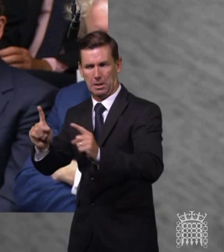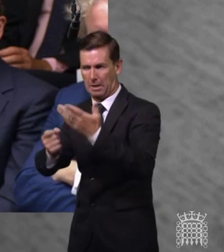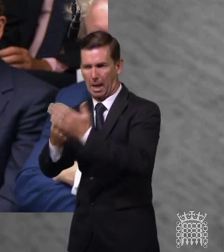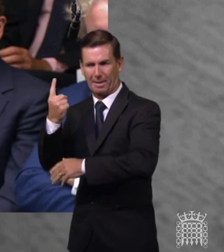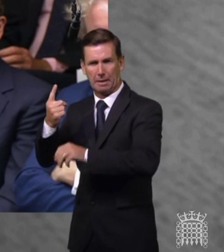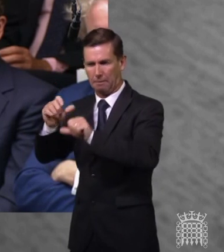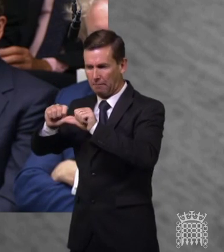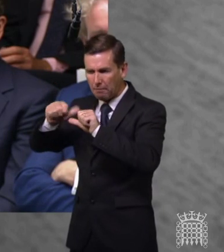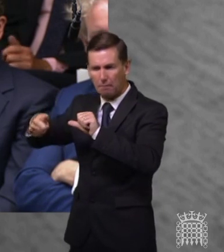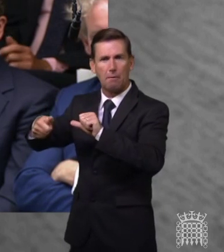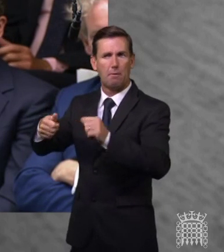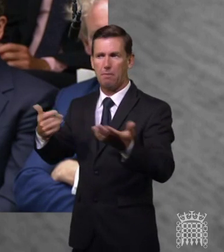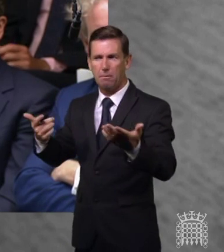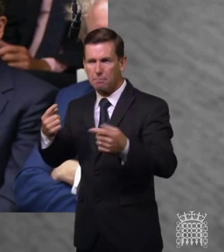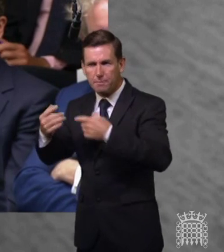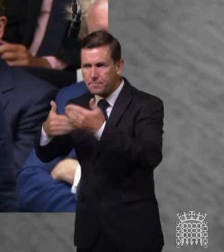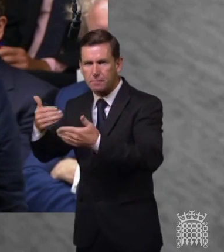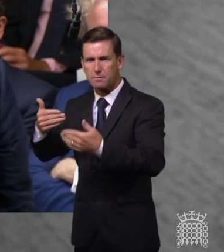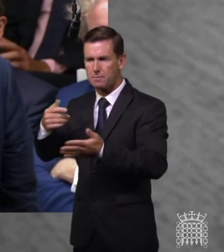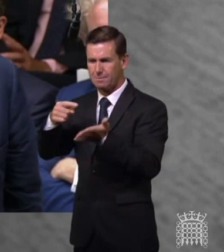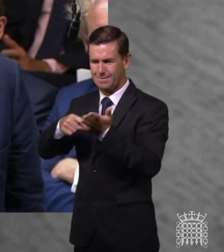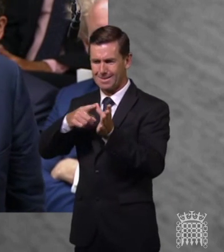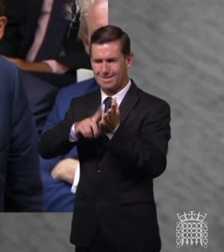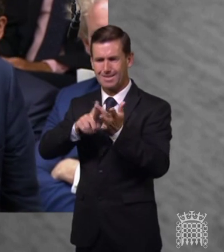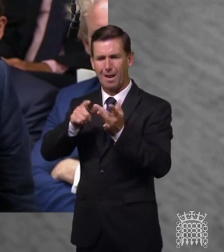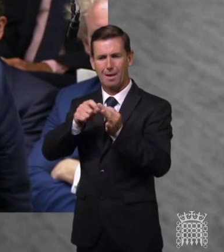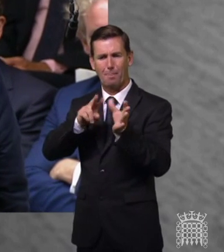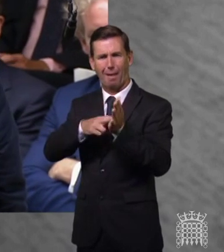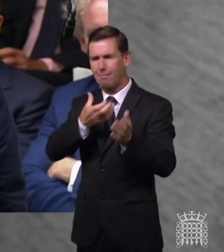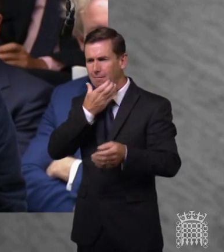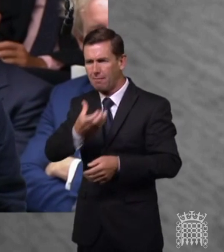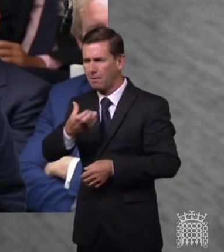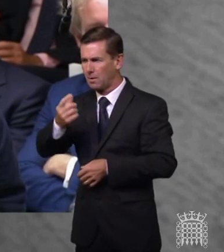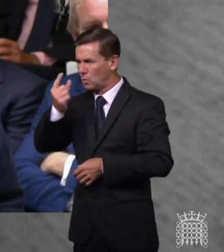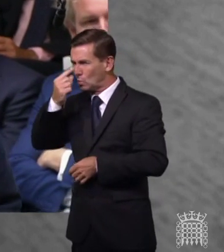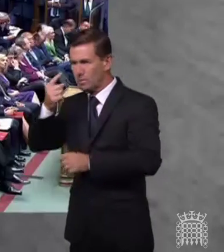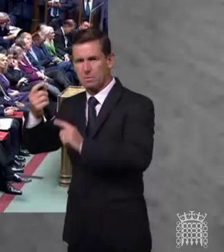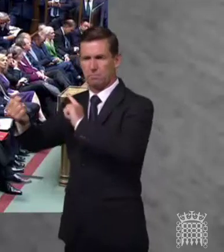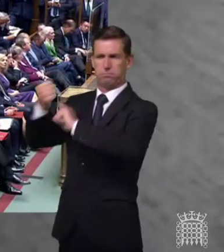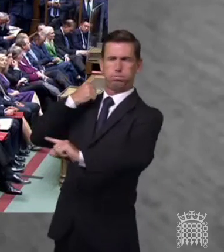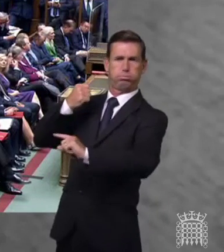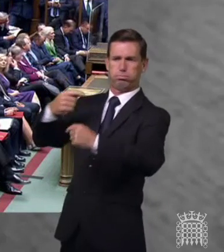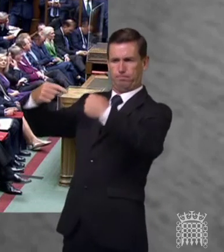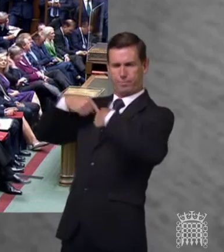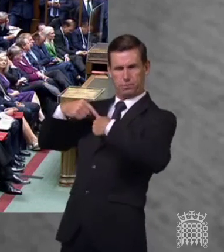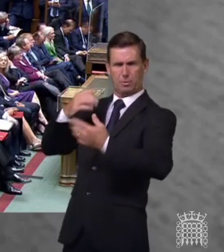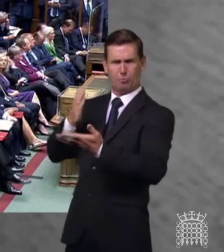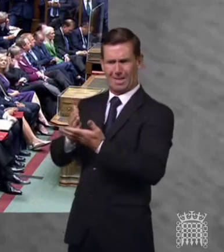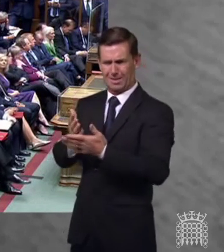Will he commit the necessary resource, because the window of opportunity is narrow and no one must be left behind.